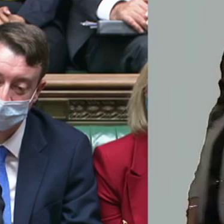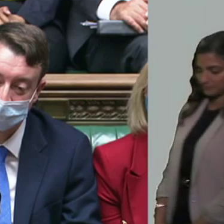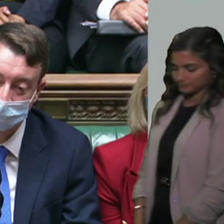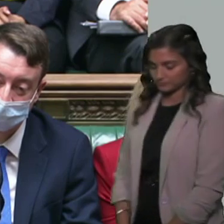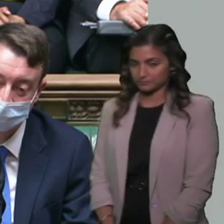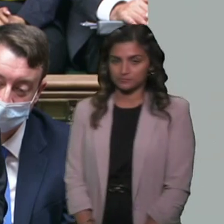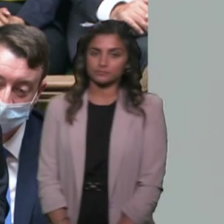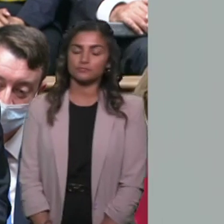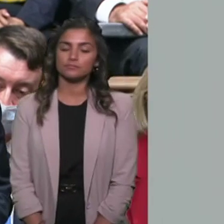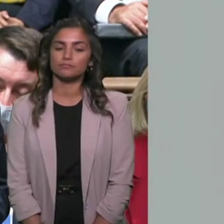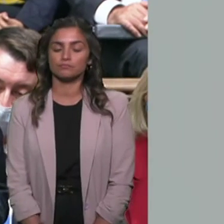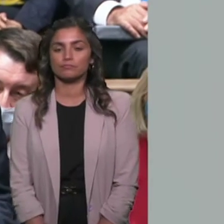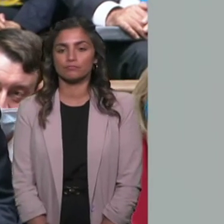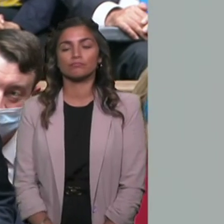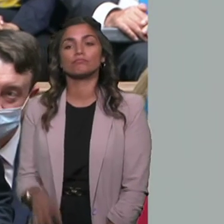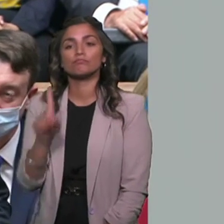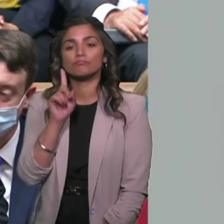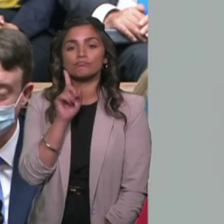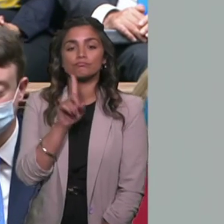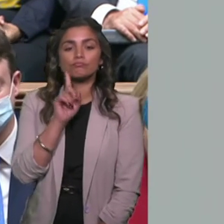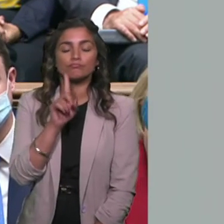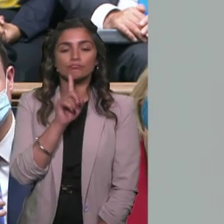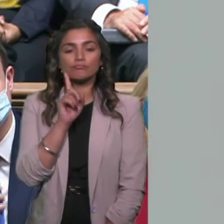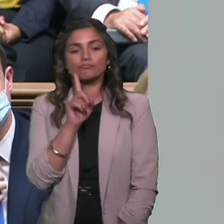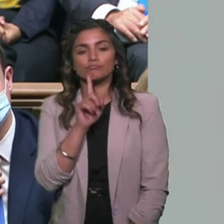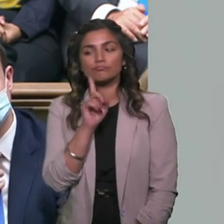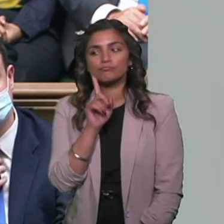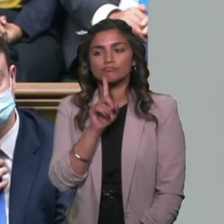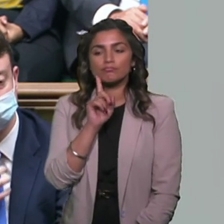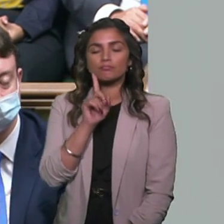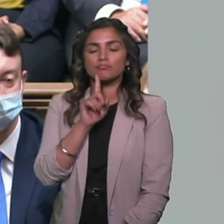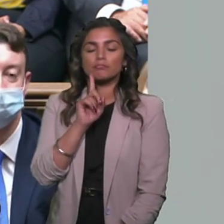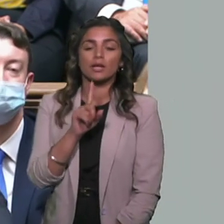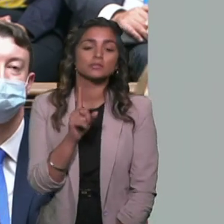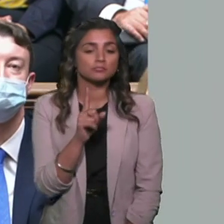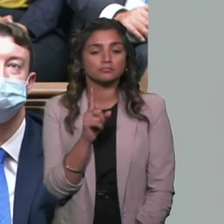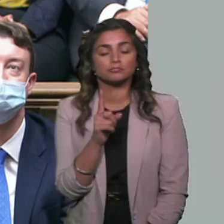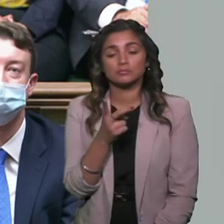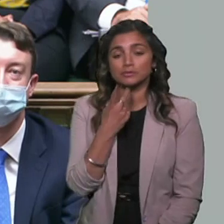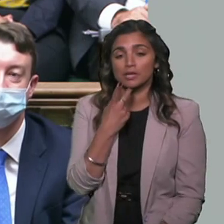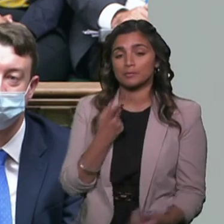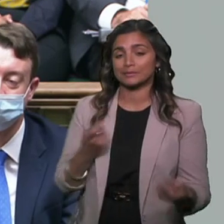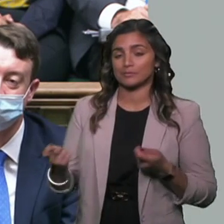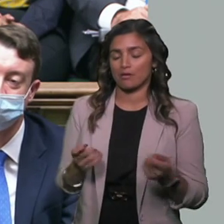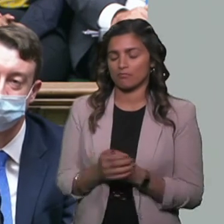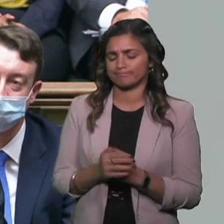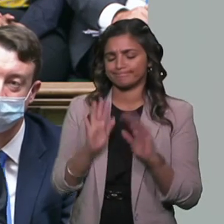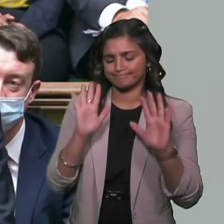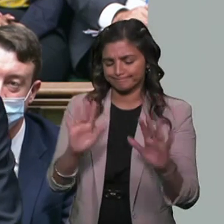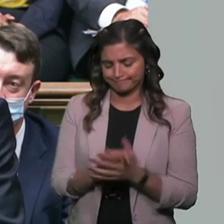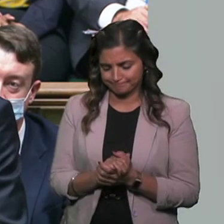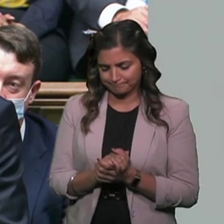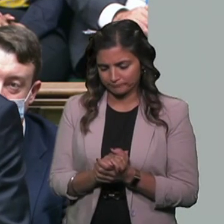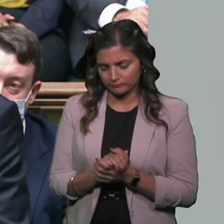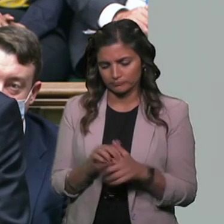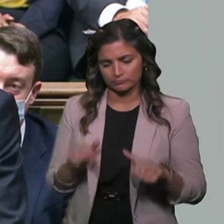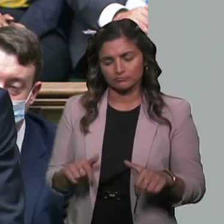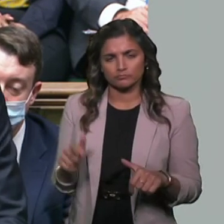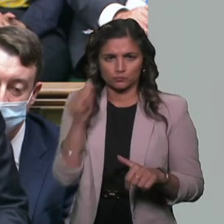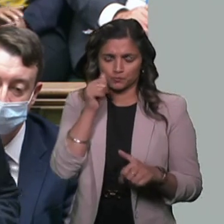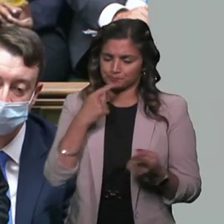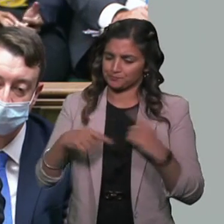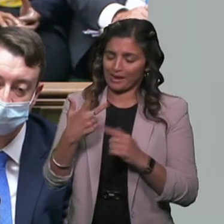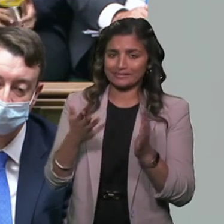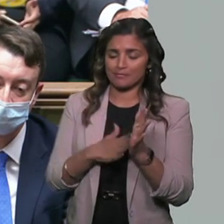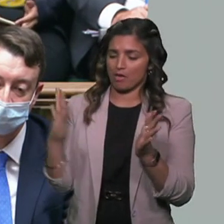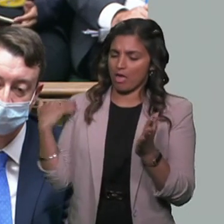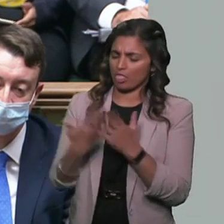As we build this stronger economy, we are doing so at the end of an extraordinary 18 months.